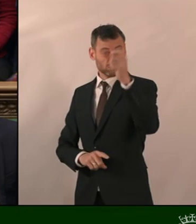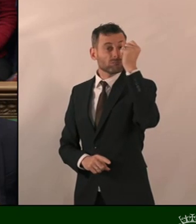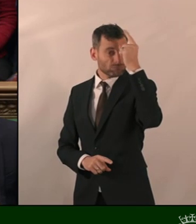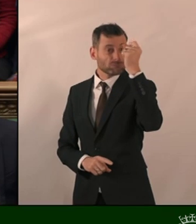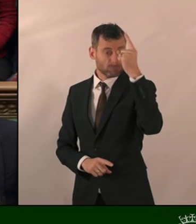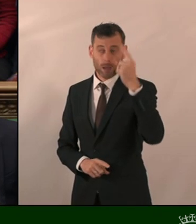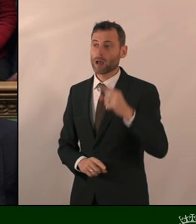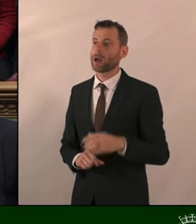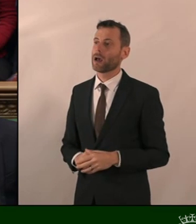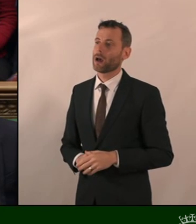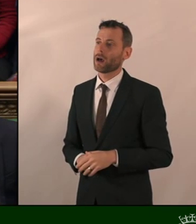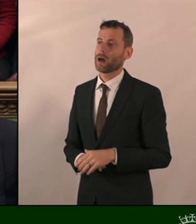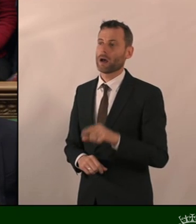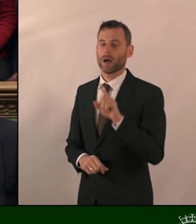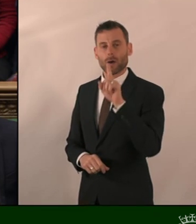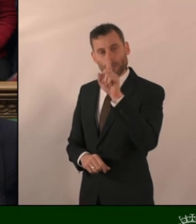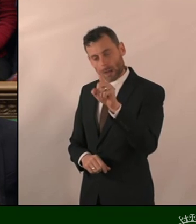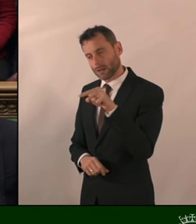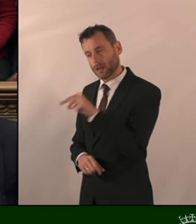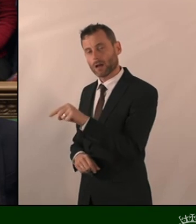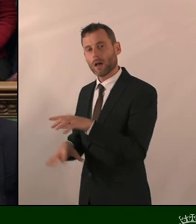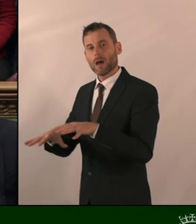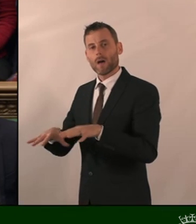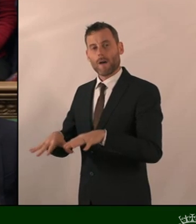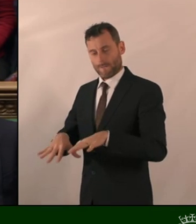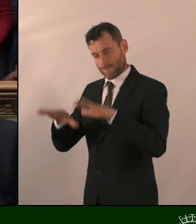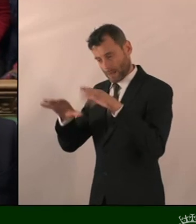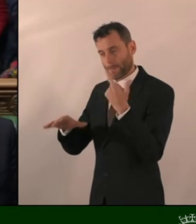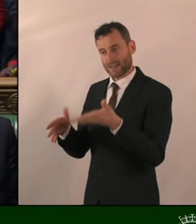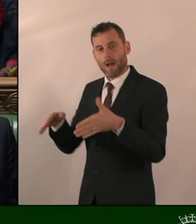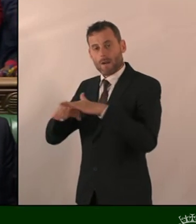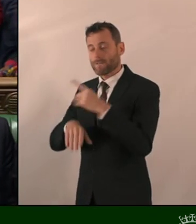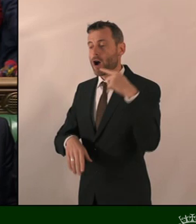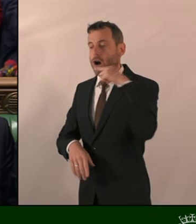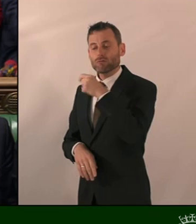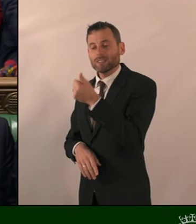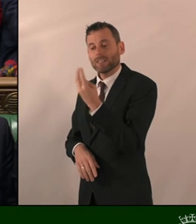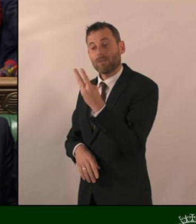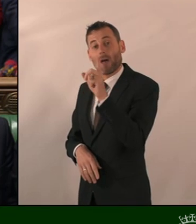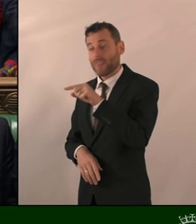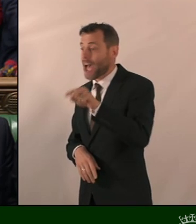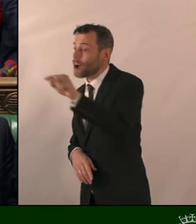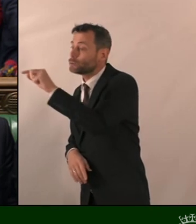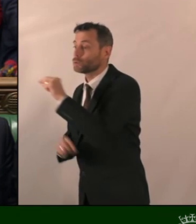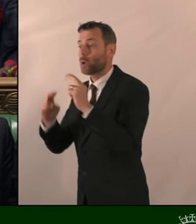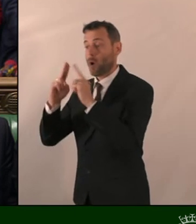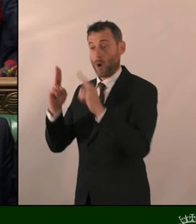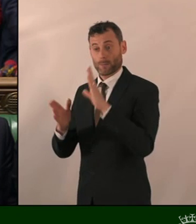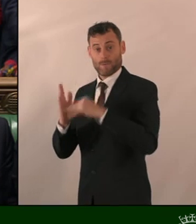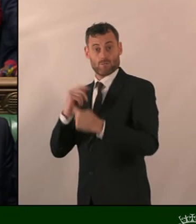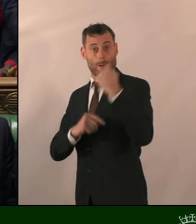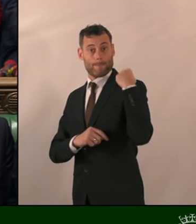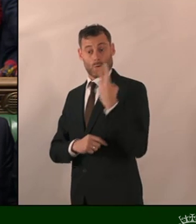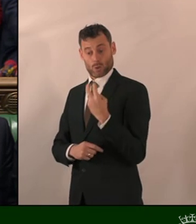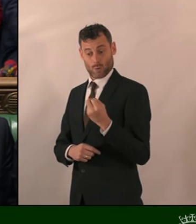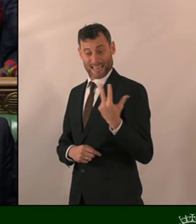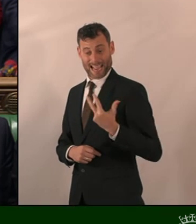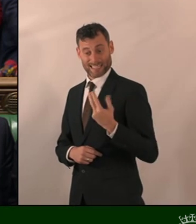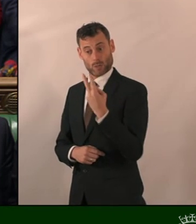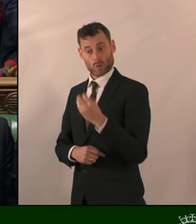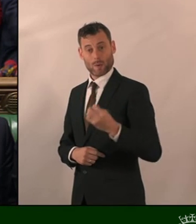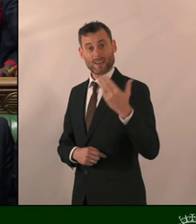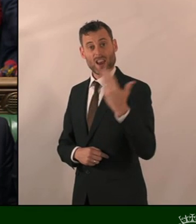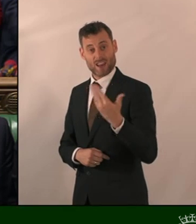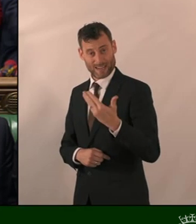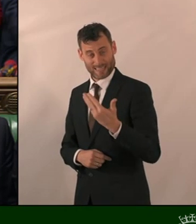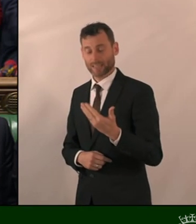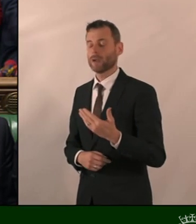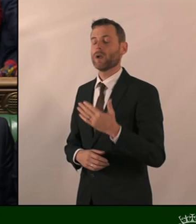Flood Re, on the other hand, has provided cover for over 164,000 households since 2018-19.